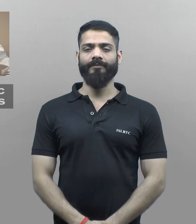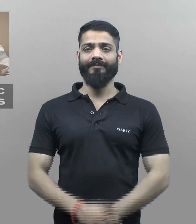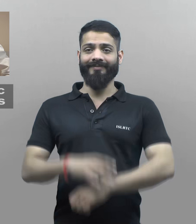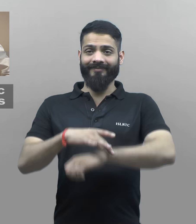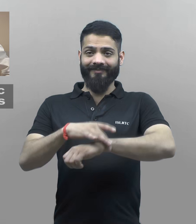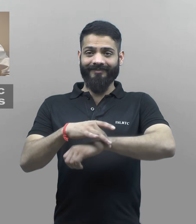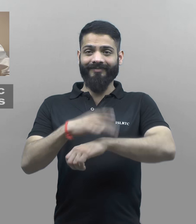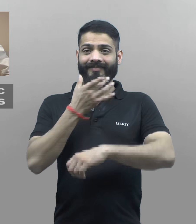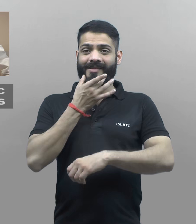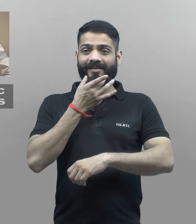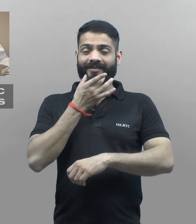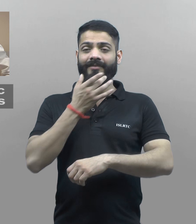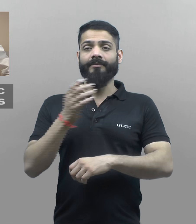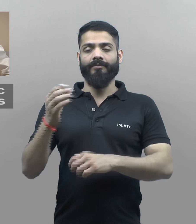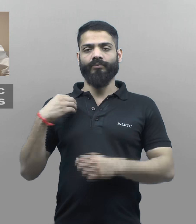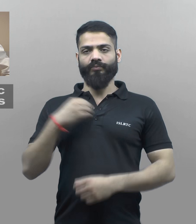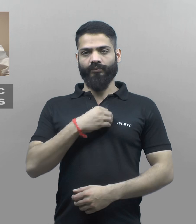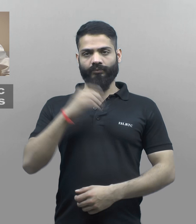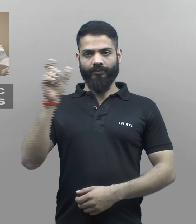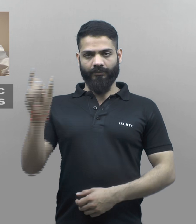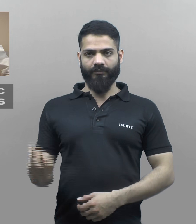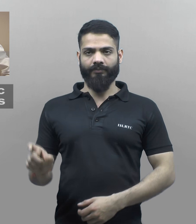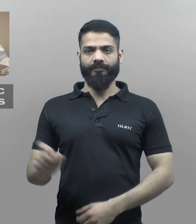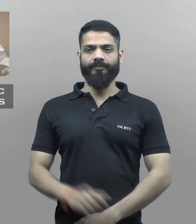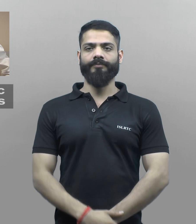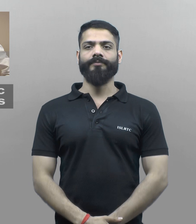Orthopaedic Technicians